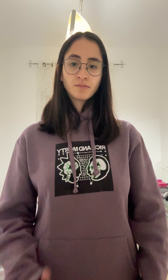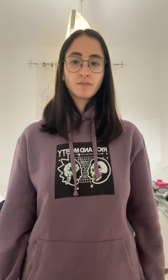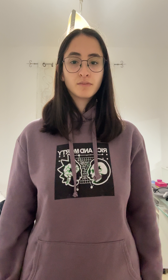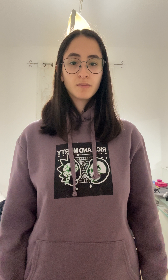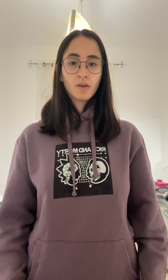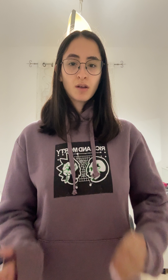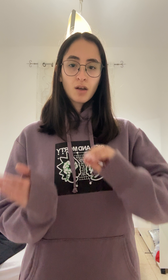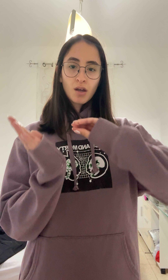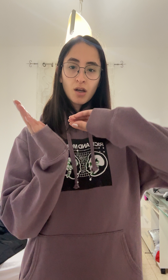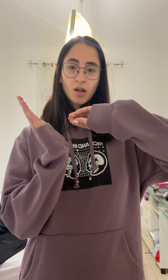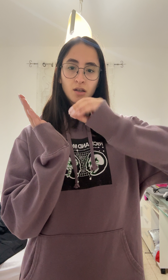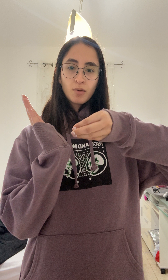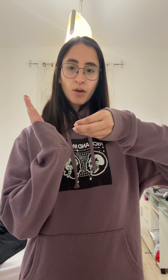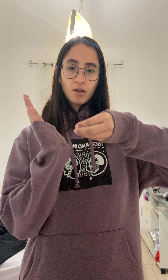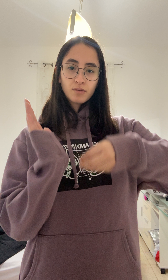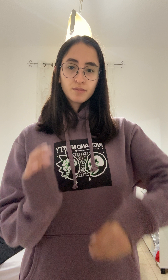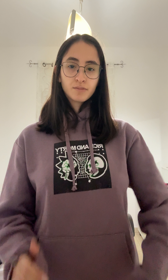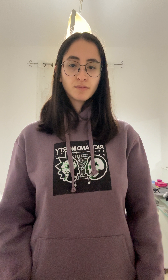חתימה